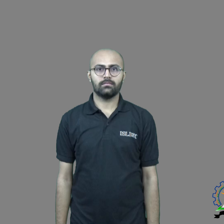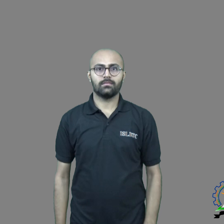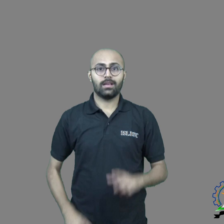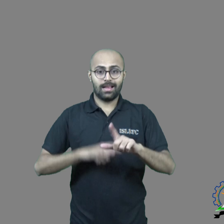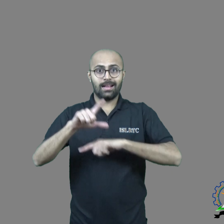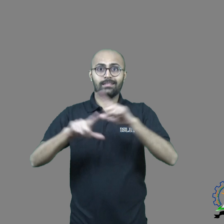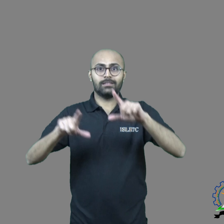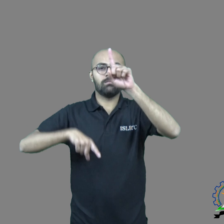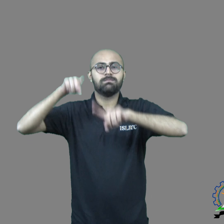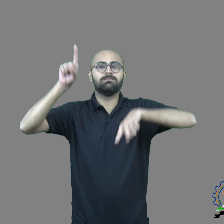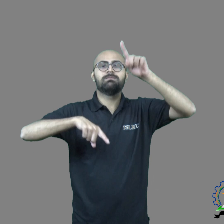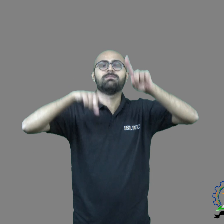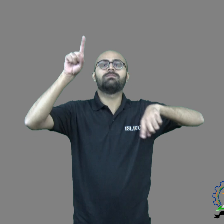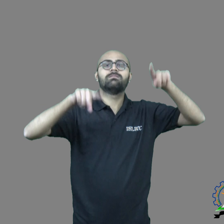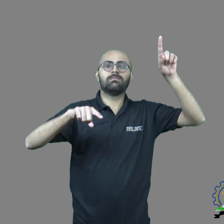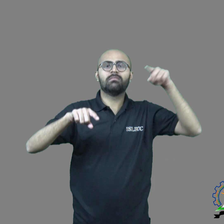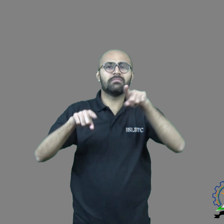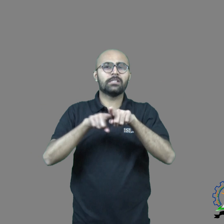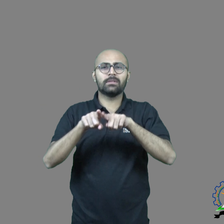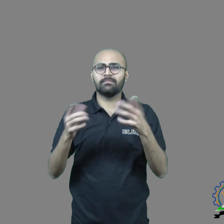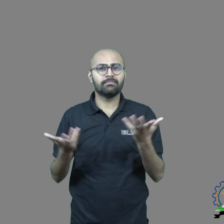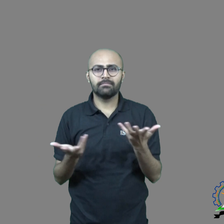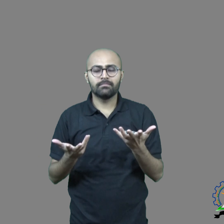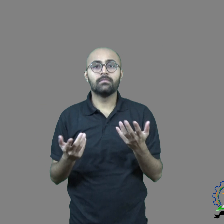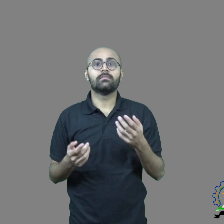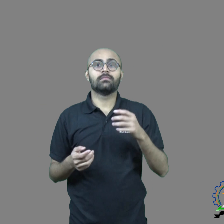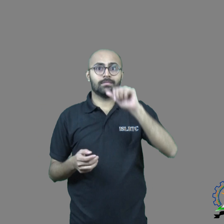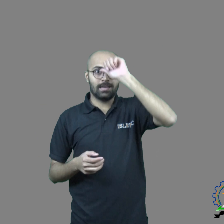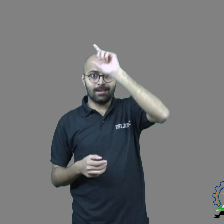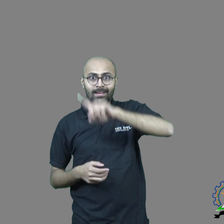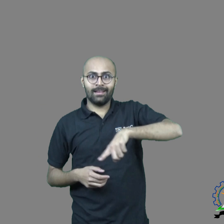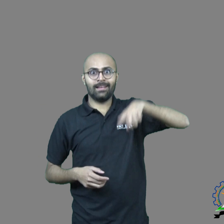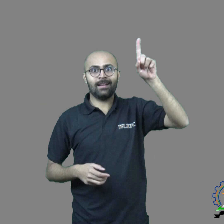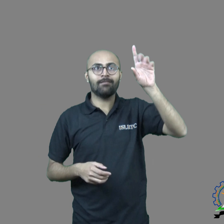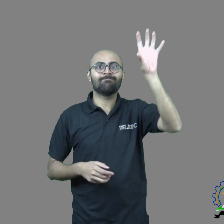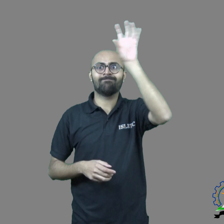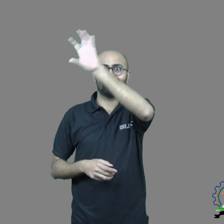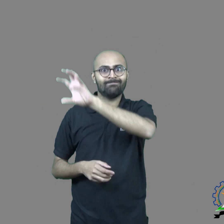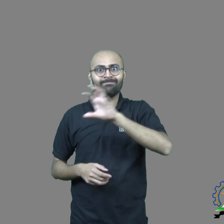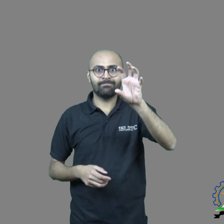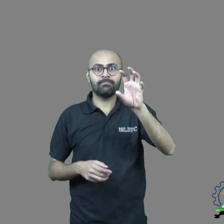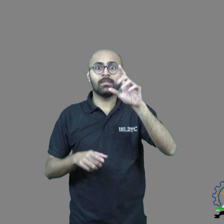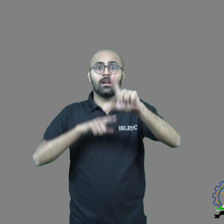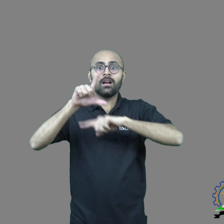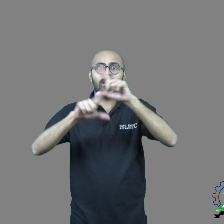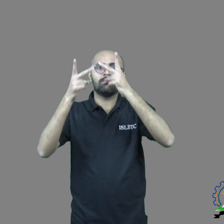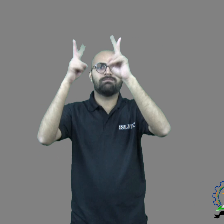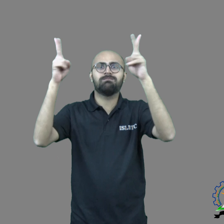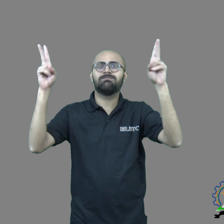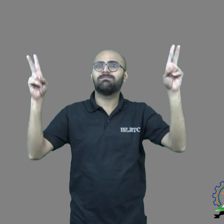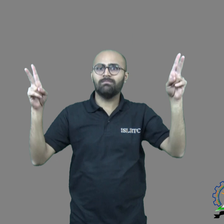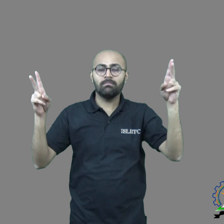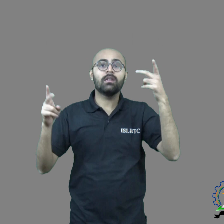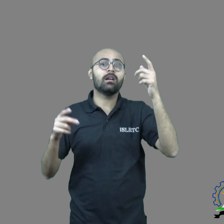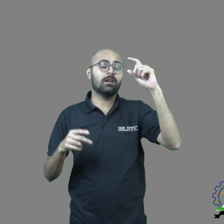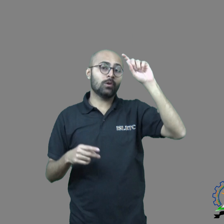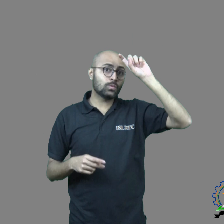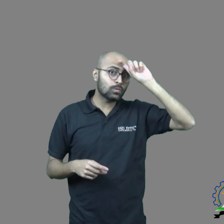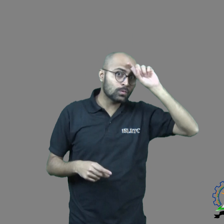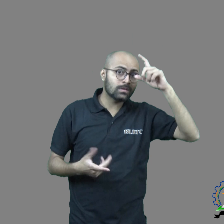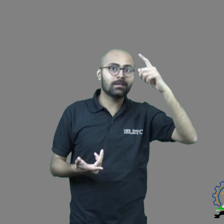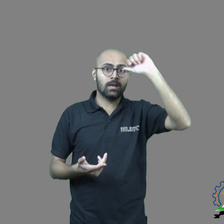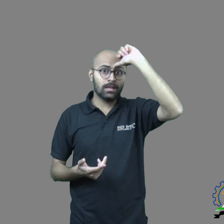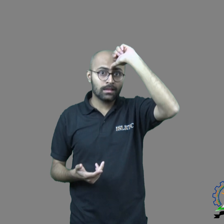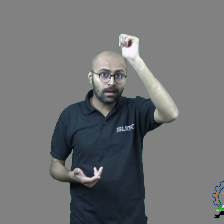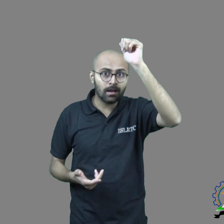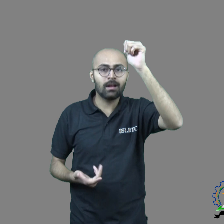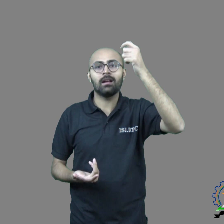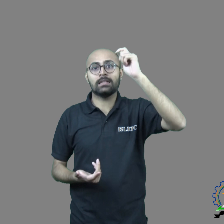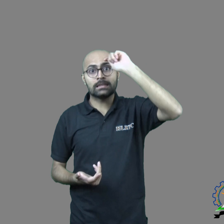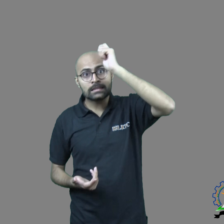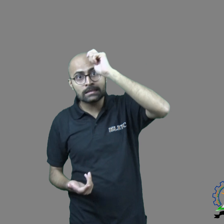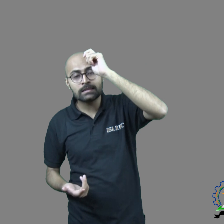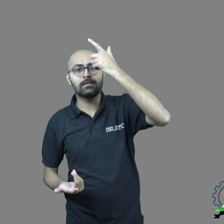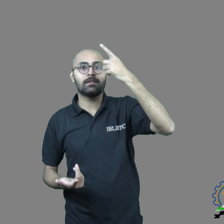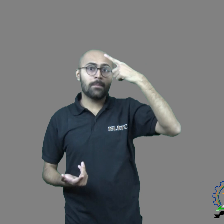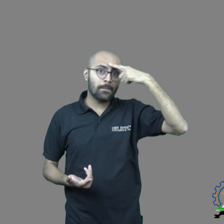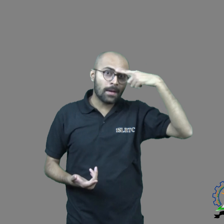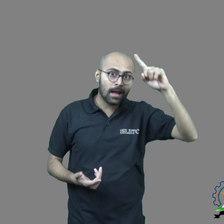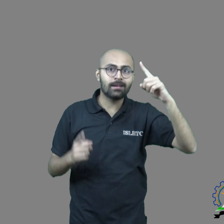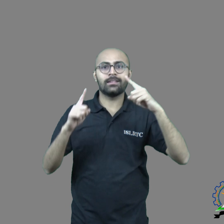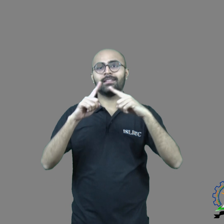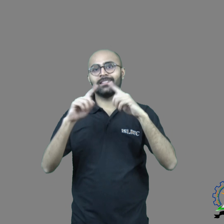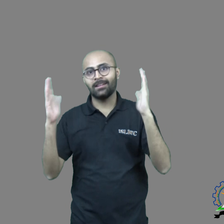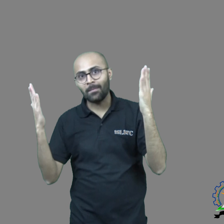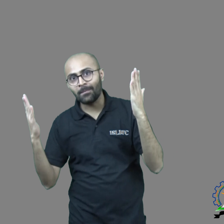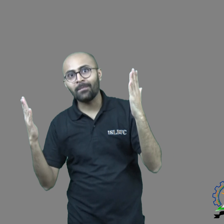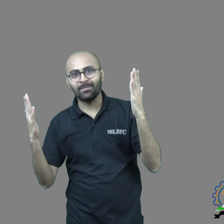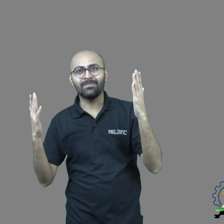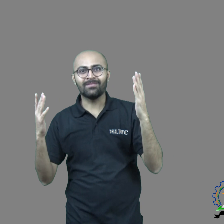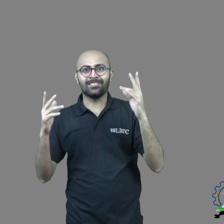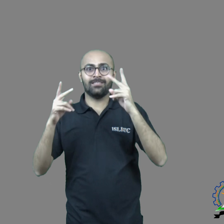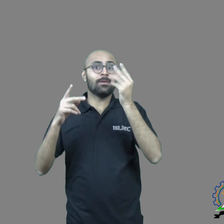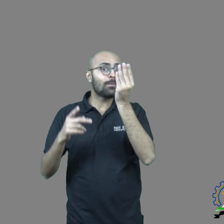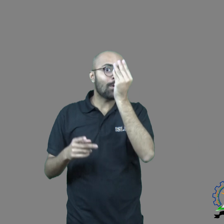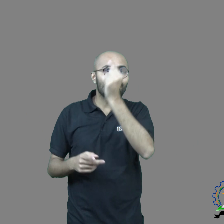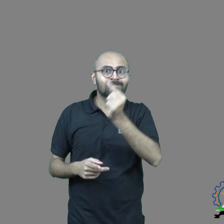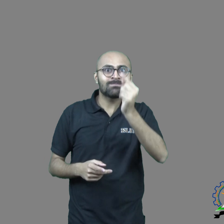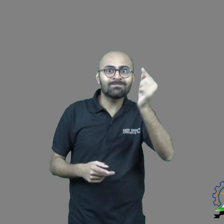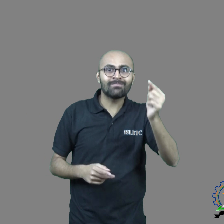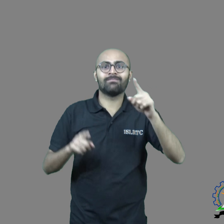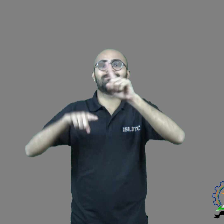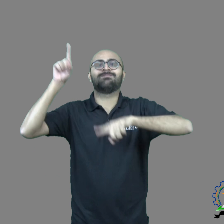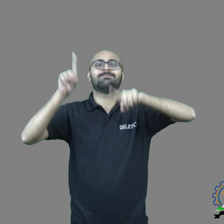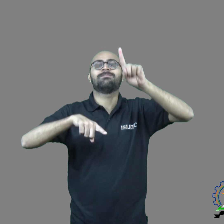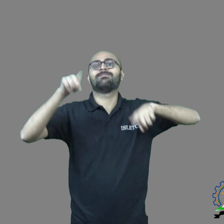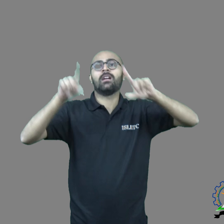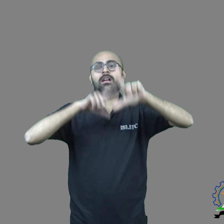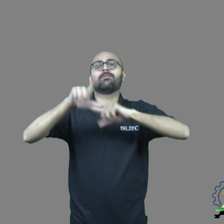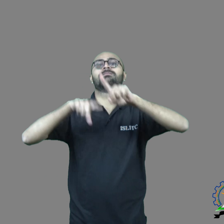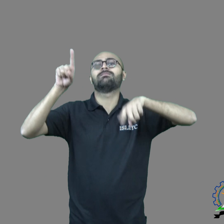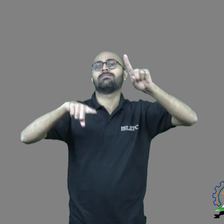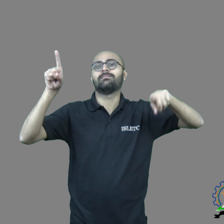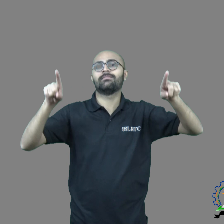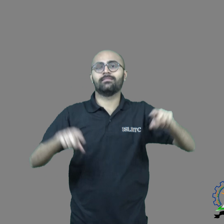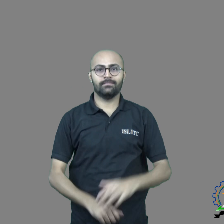Linguistic Diversity